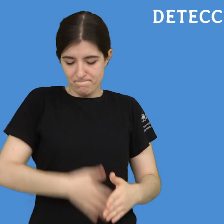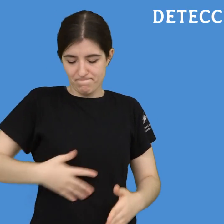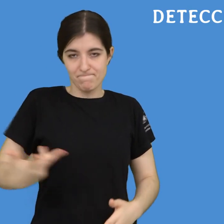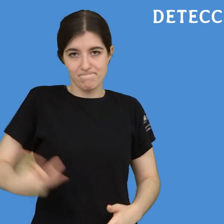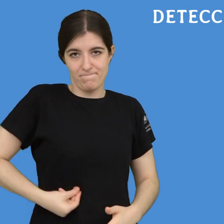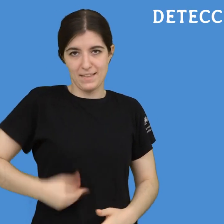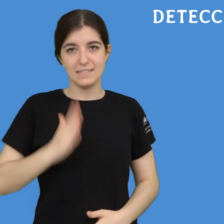vacuna